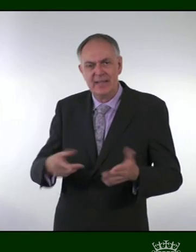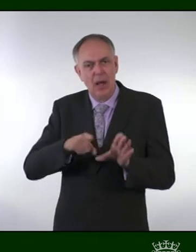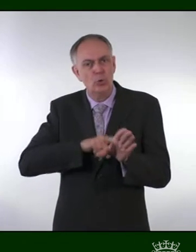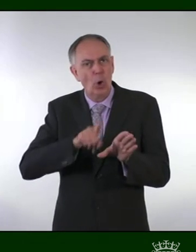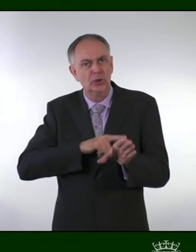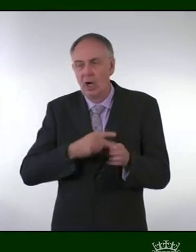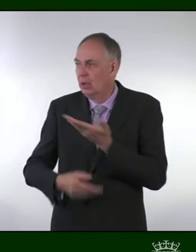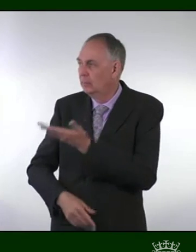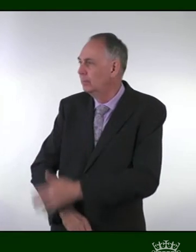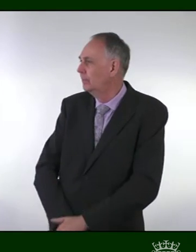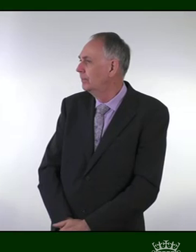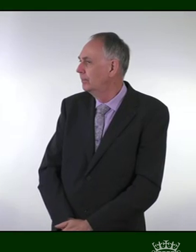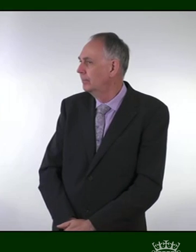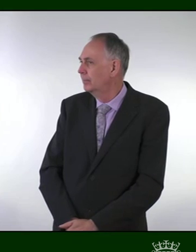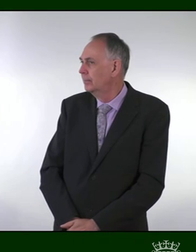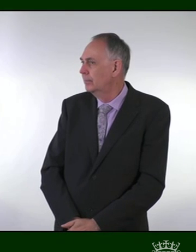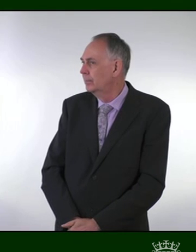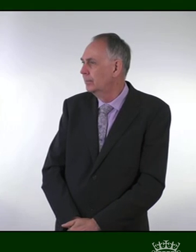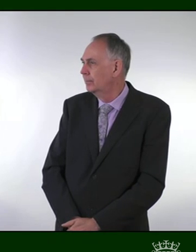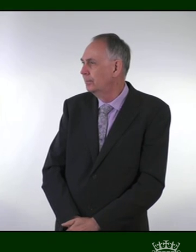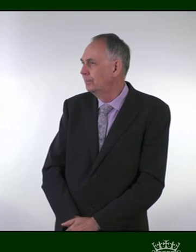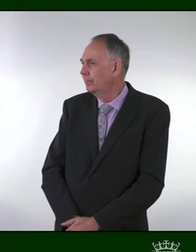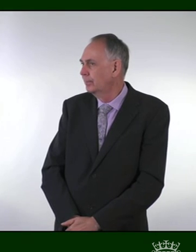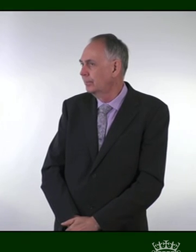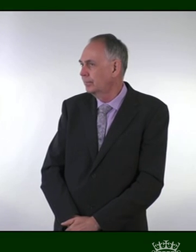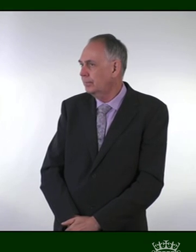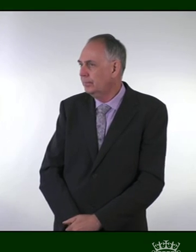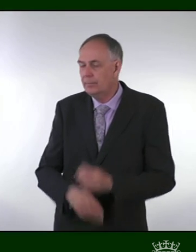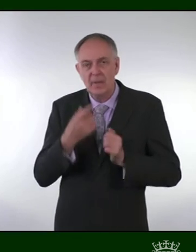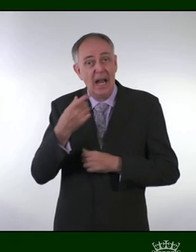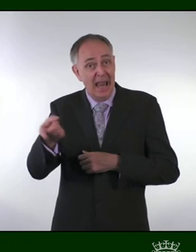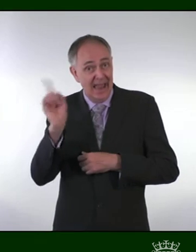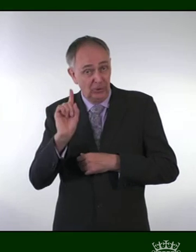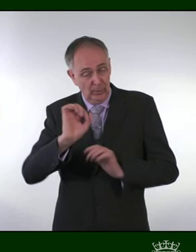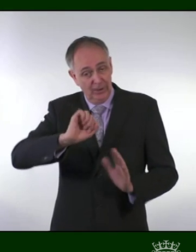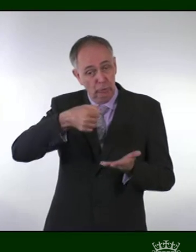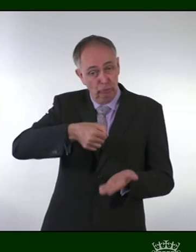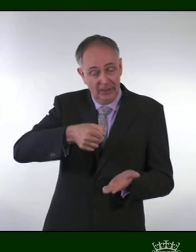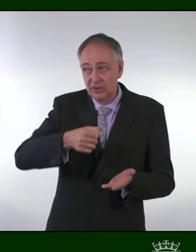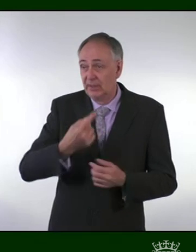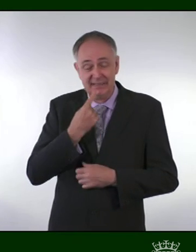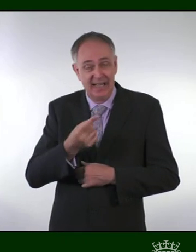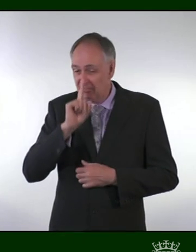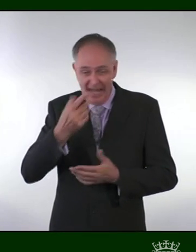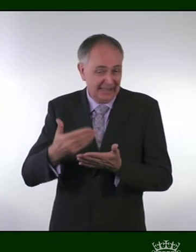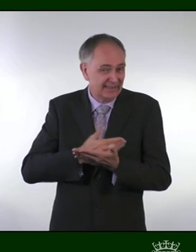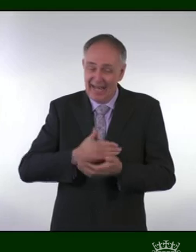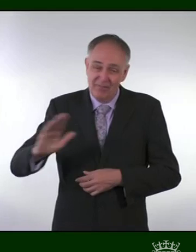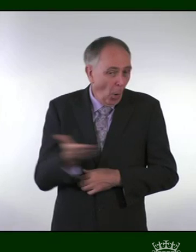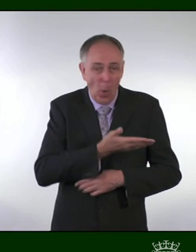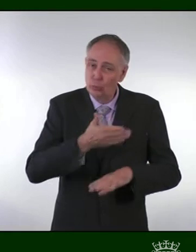Last week, the Chancellor said that he could not save every job or business.